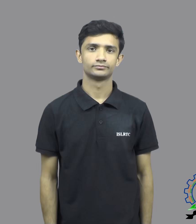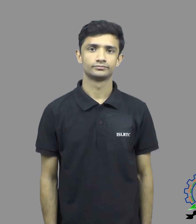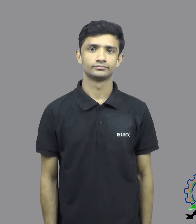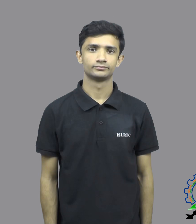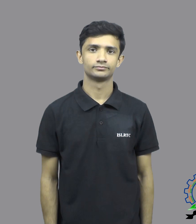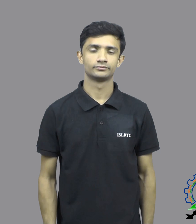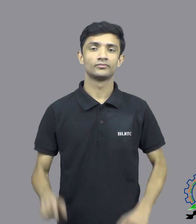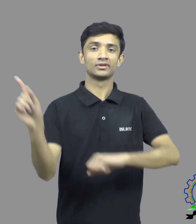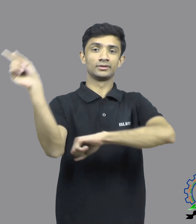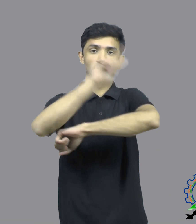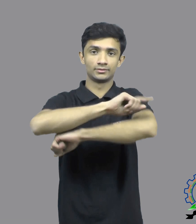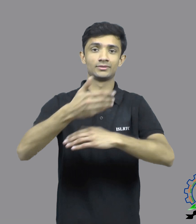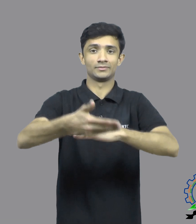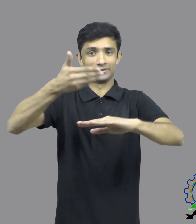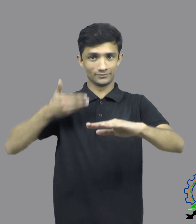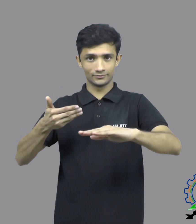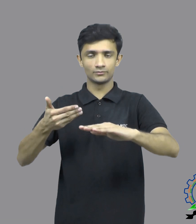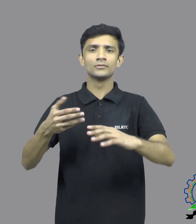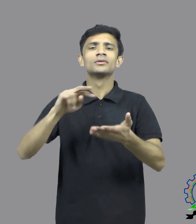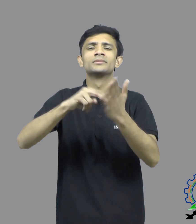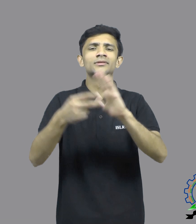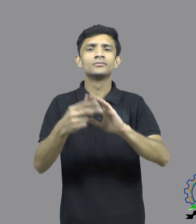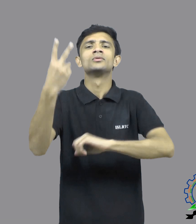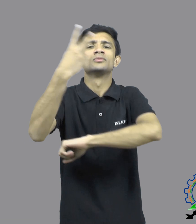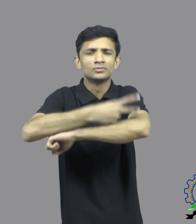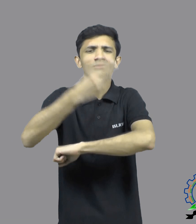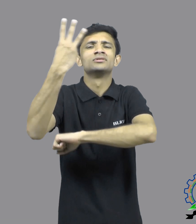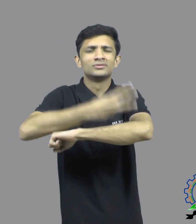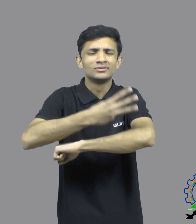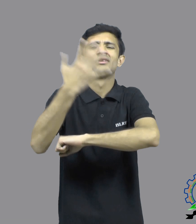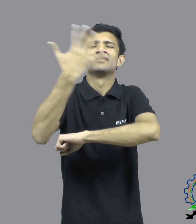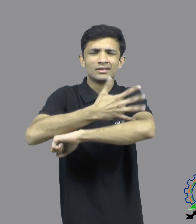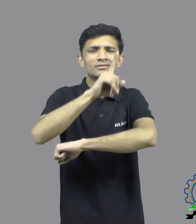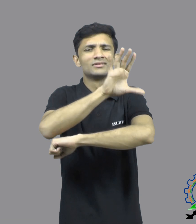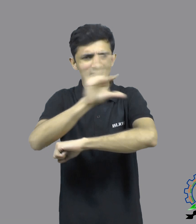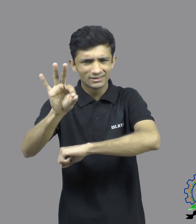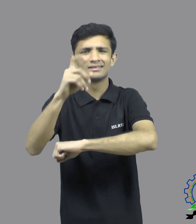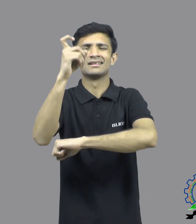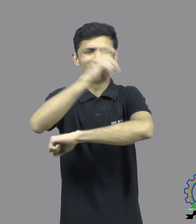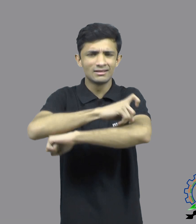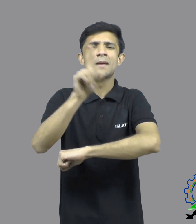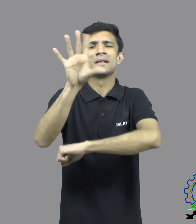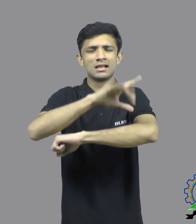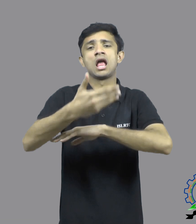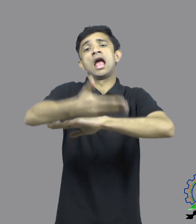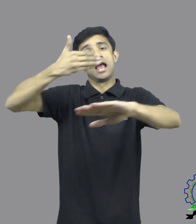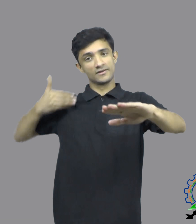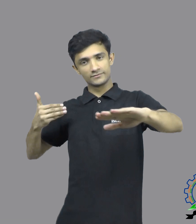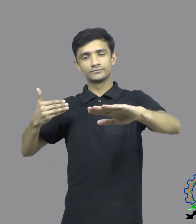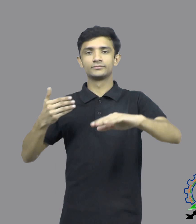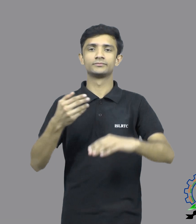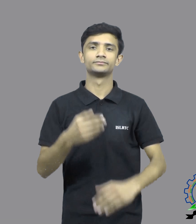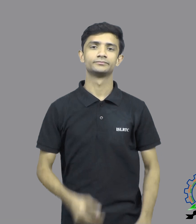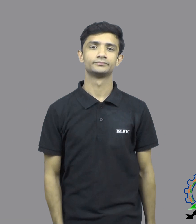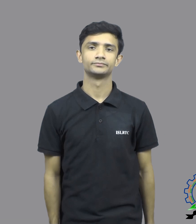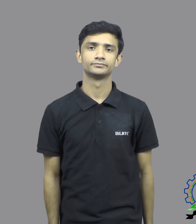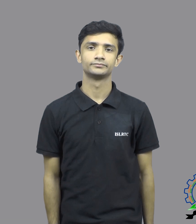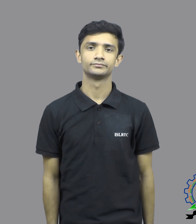Day(s) Before